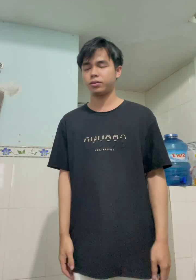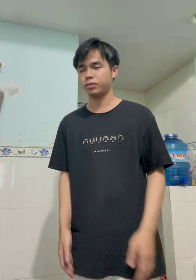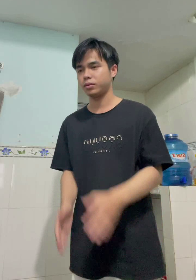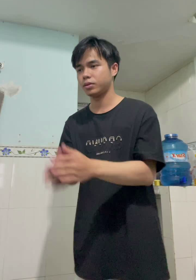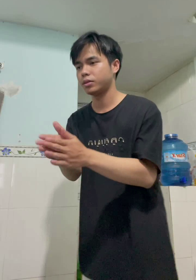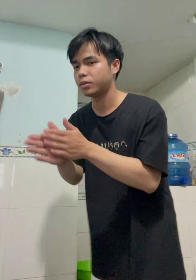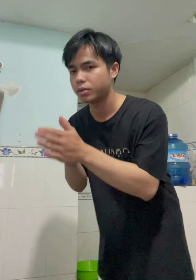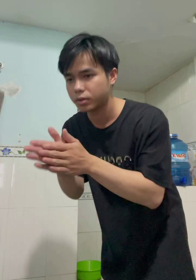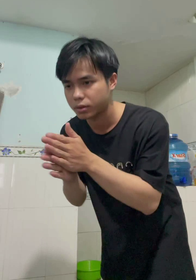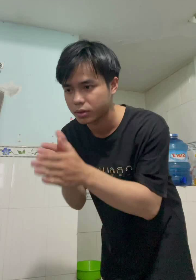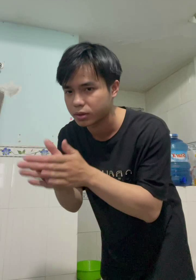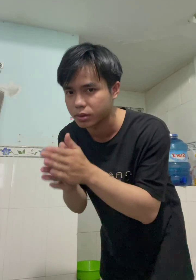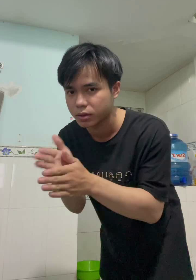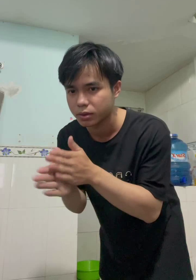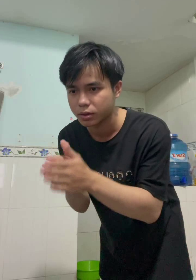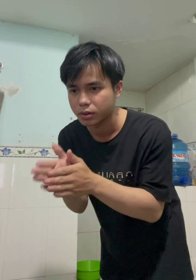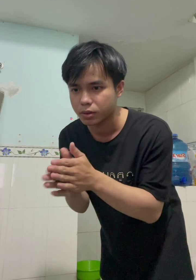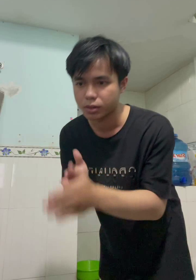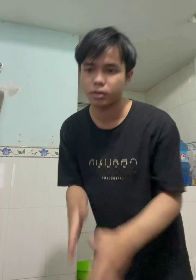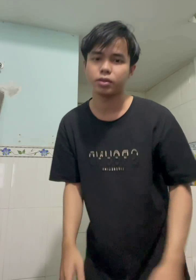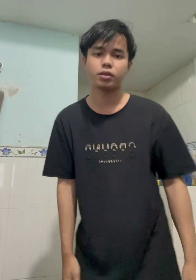hung thu